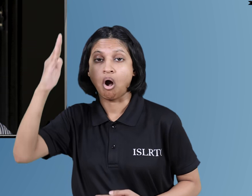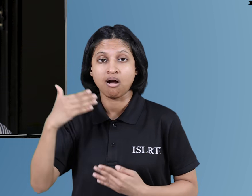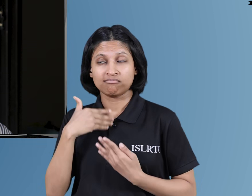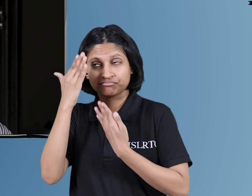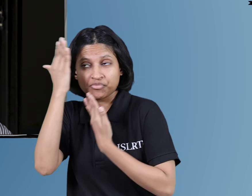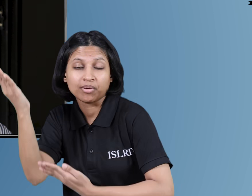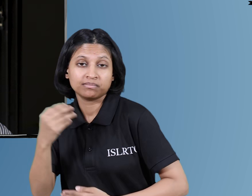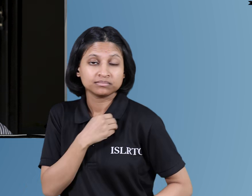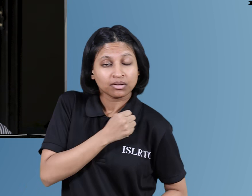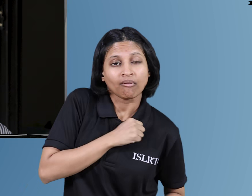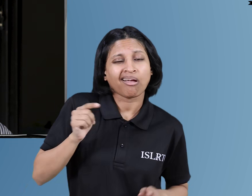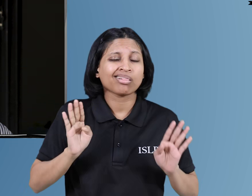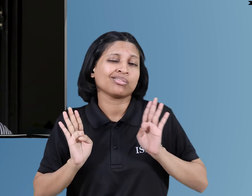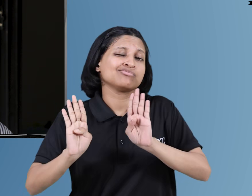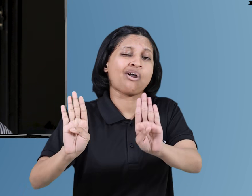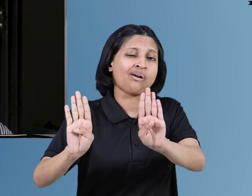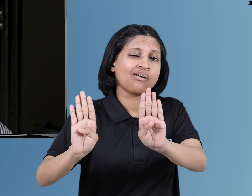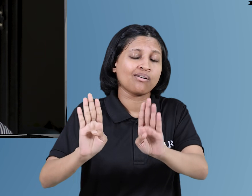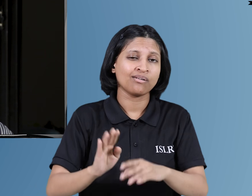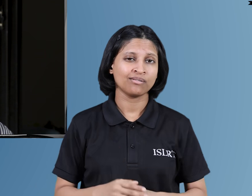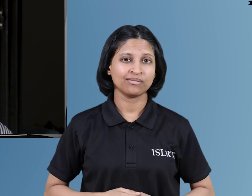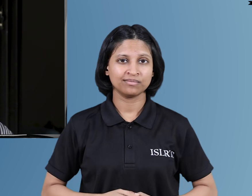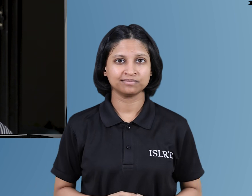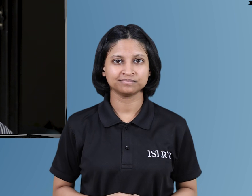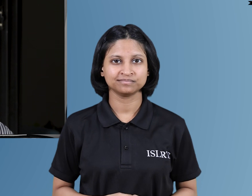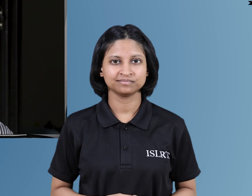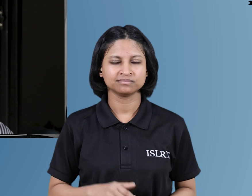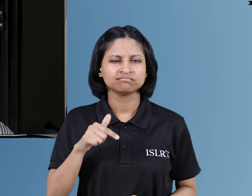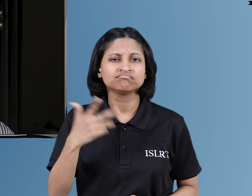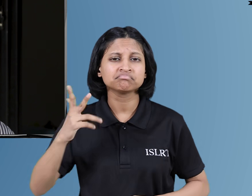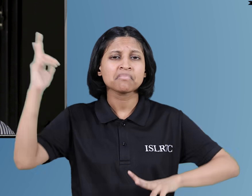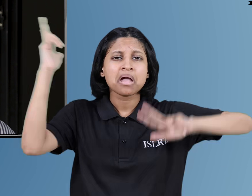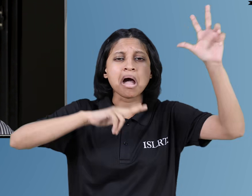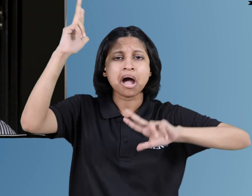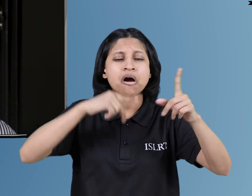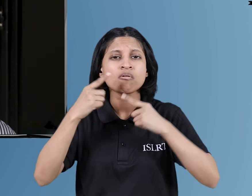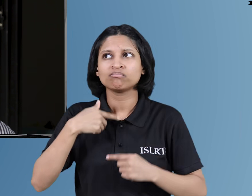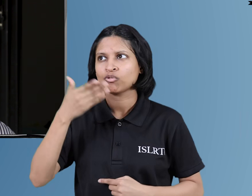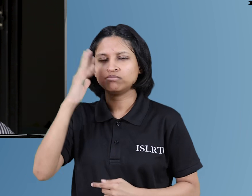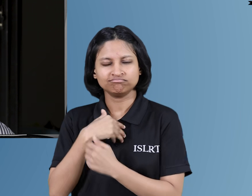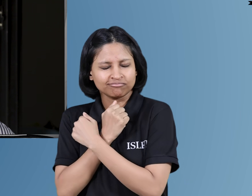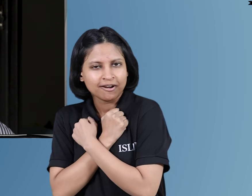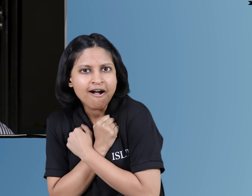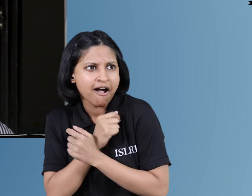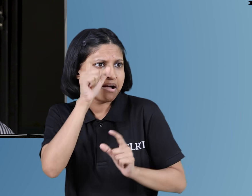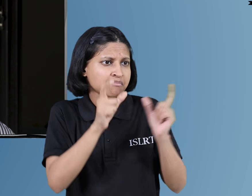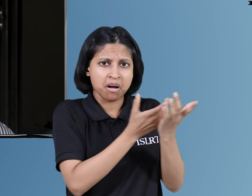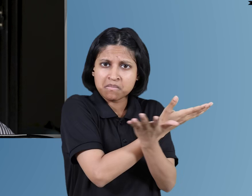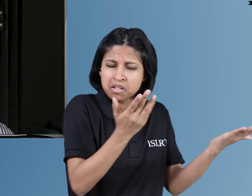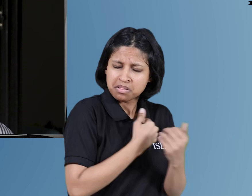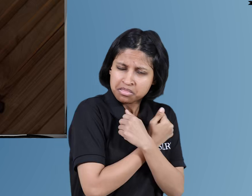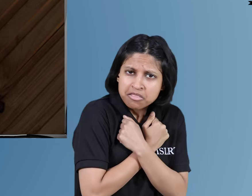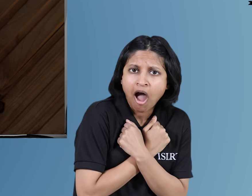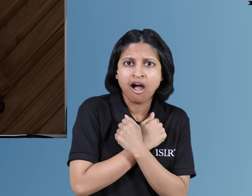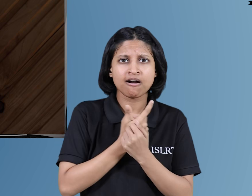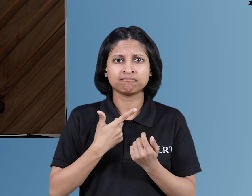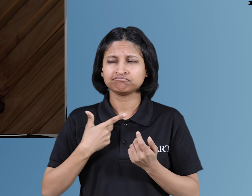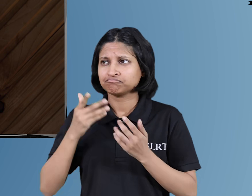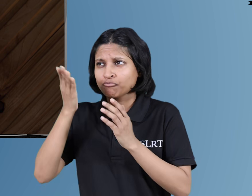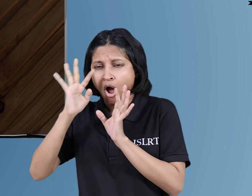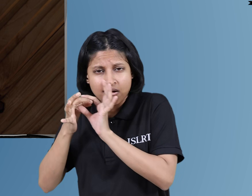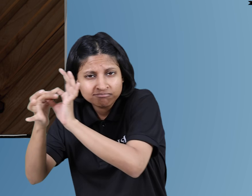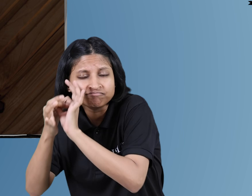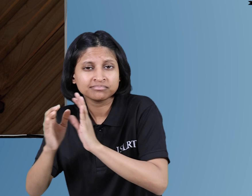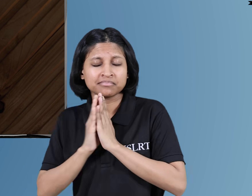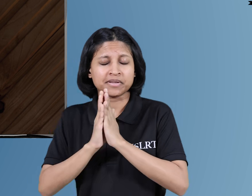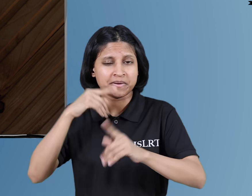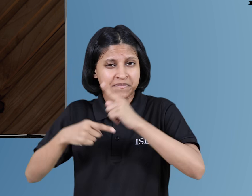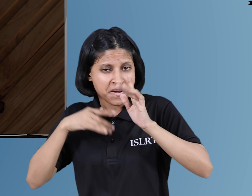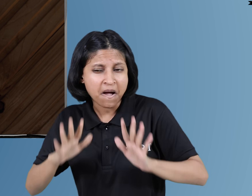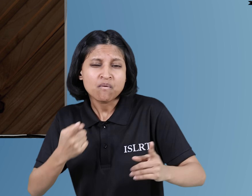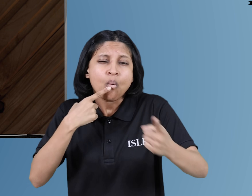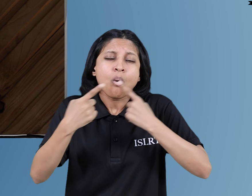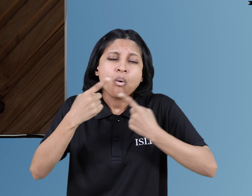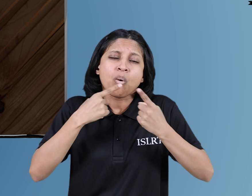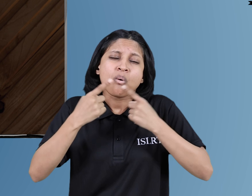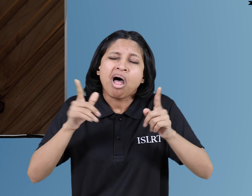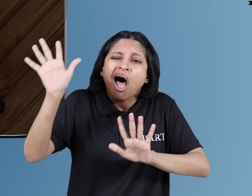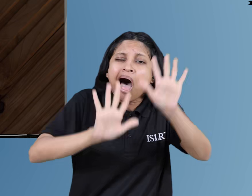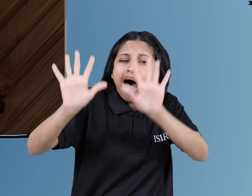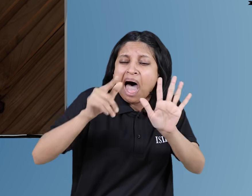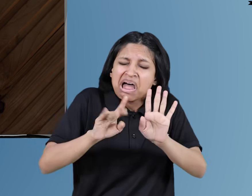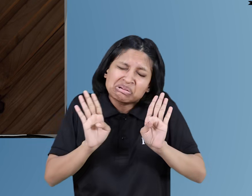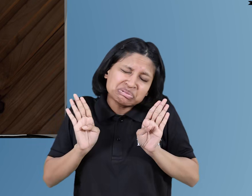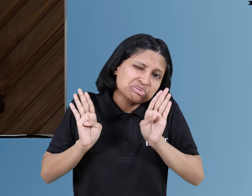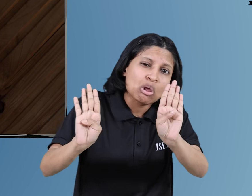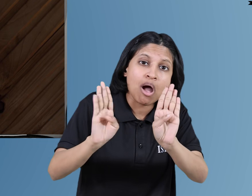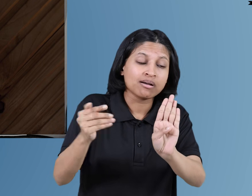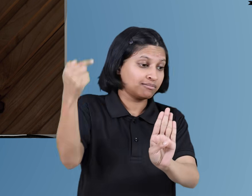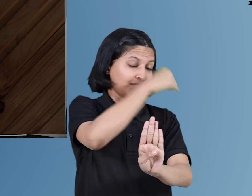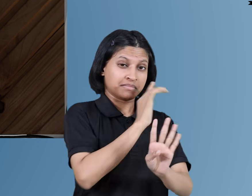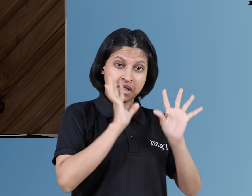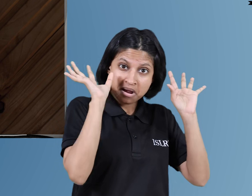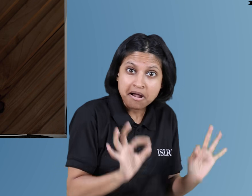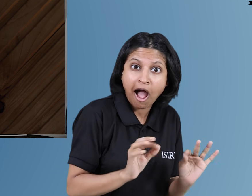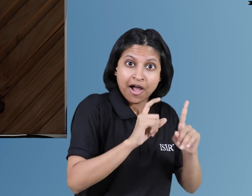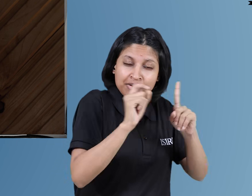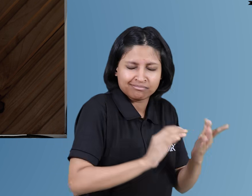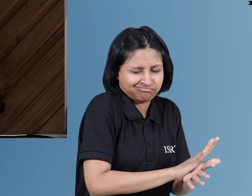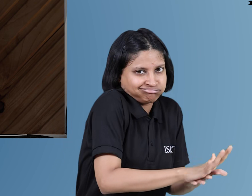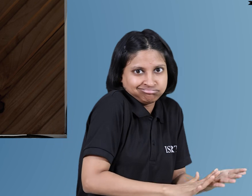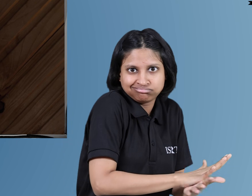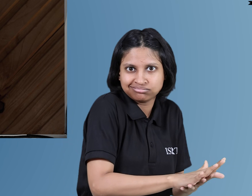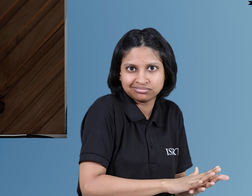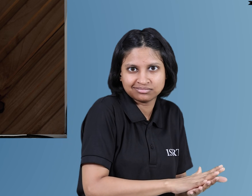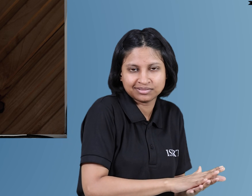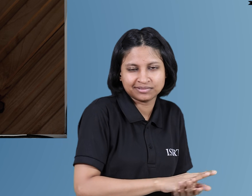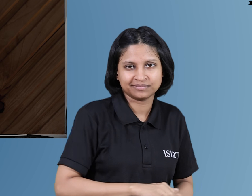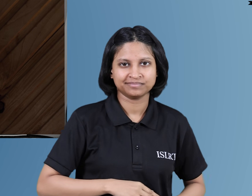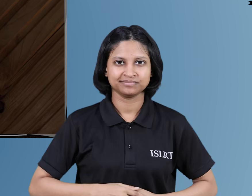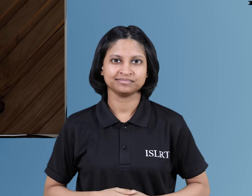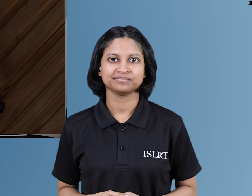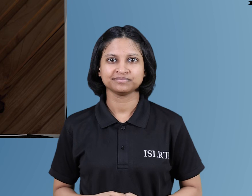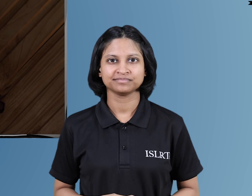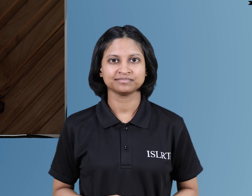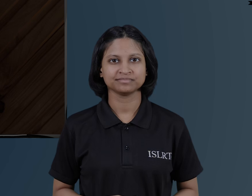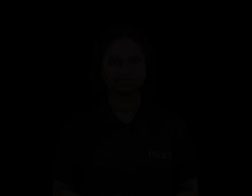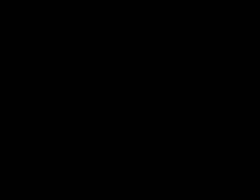Sanctimony Sanctimony refers to the behavior of individuals who outwardly display self-righteousness by claiming that we should love God and others, maintain a relationship with God, and pray daily, but in reality, do not practice what they profess.